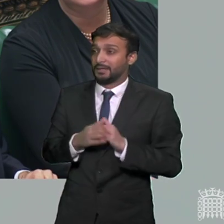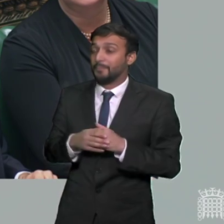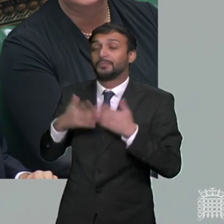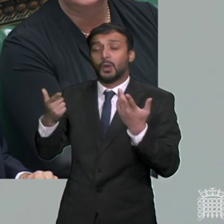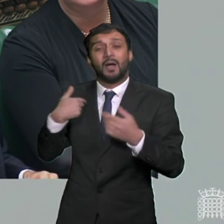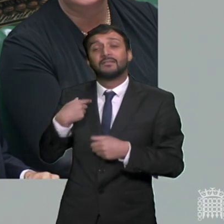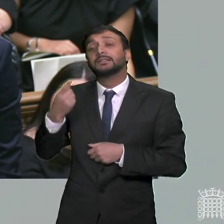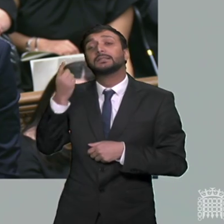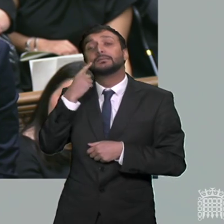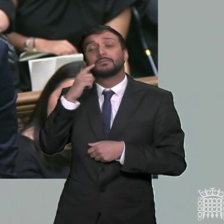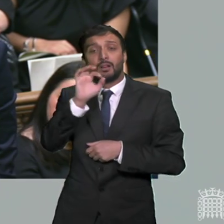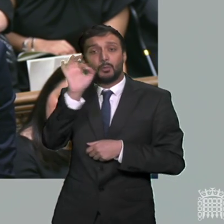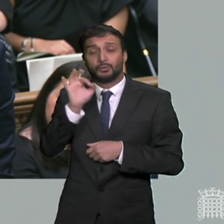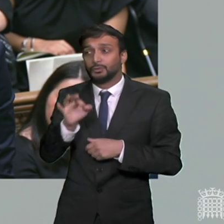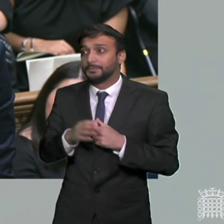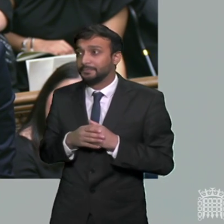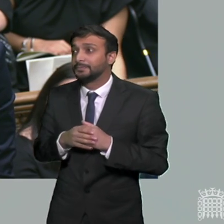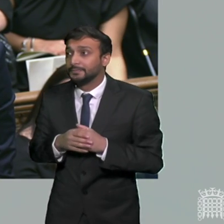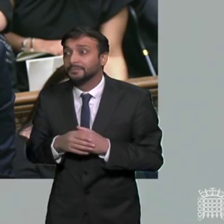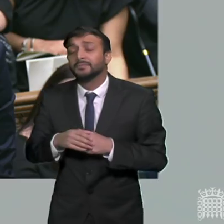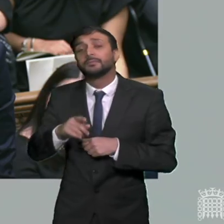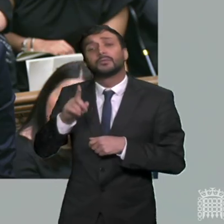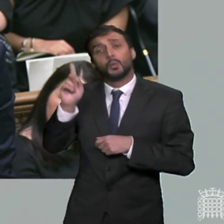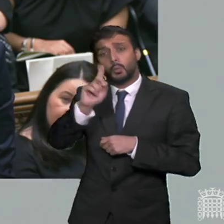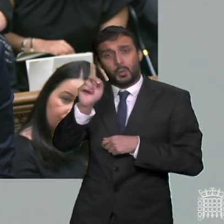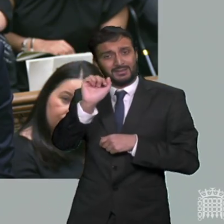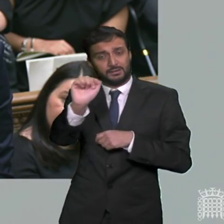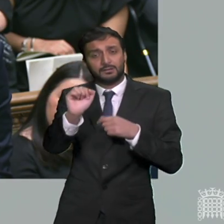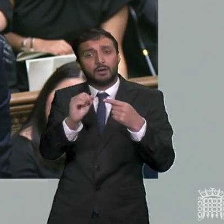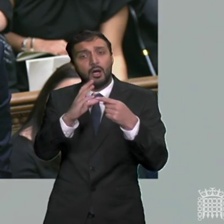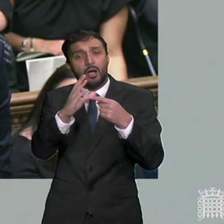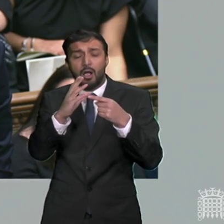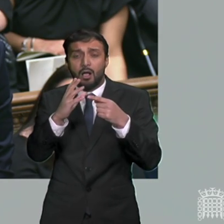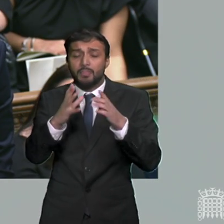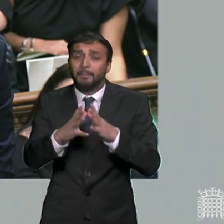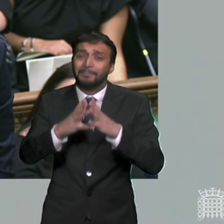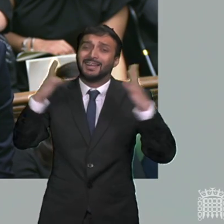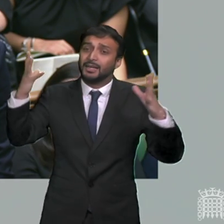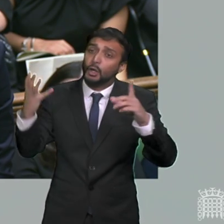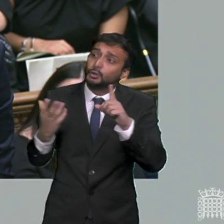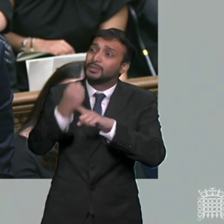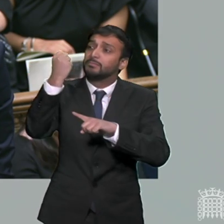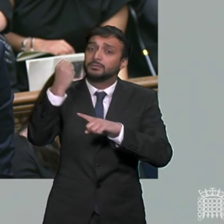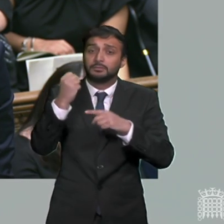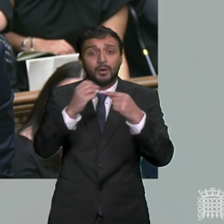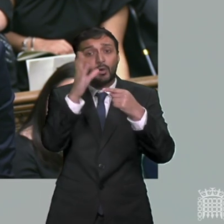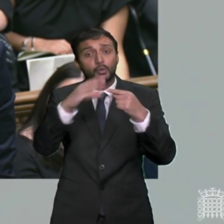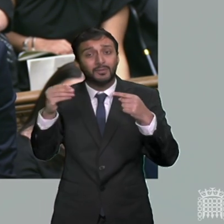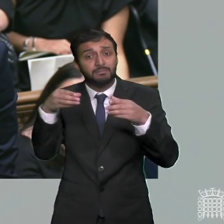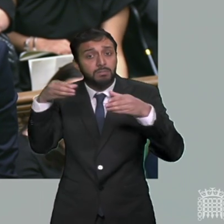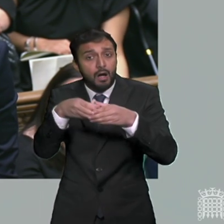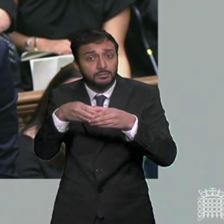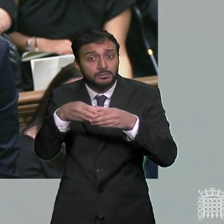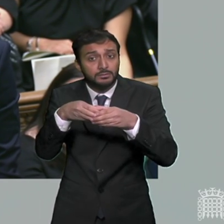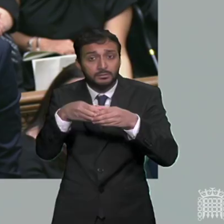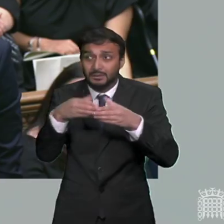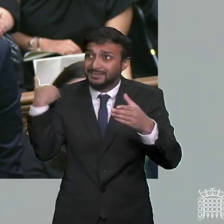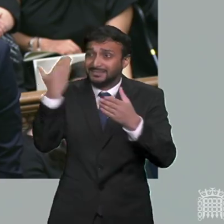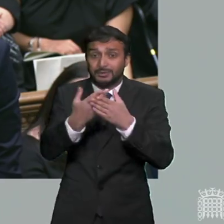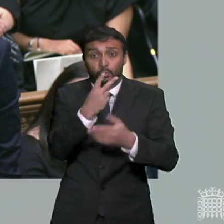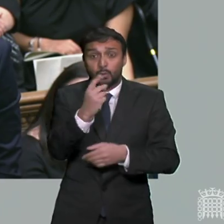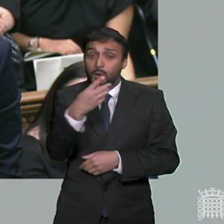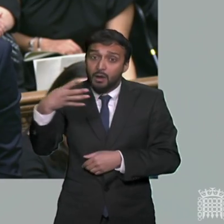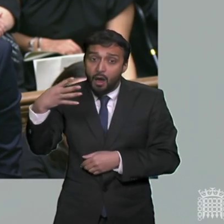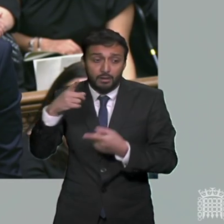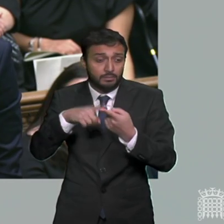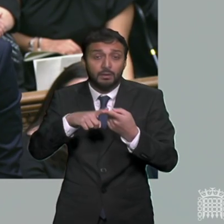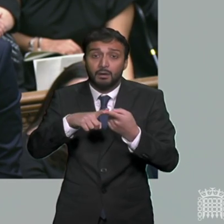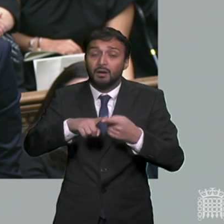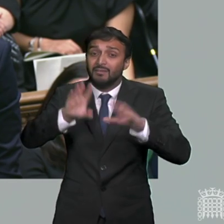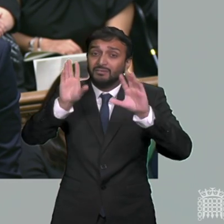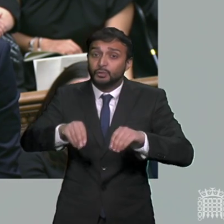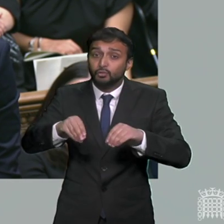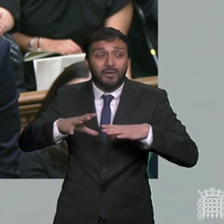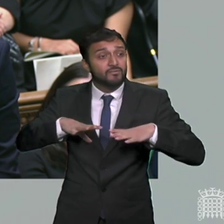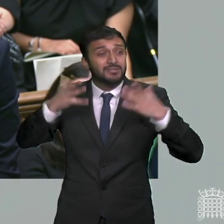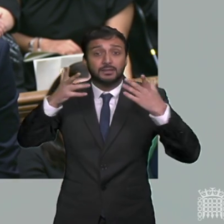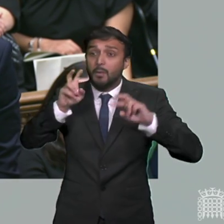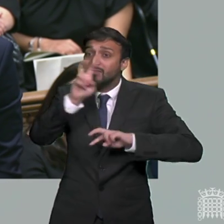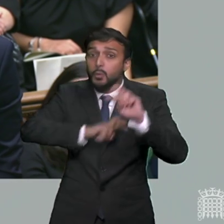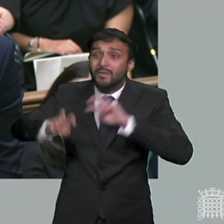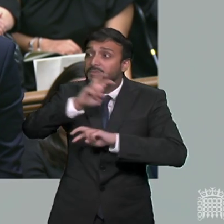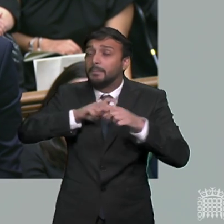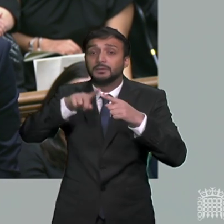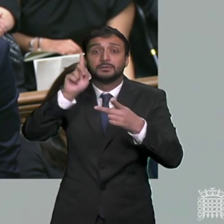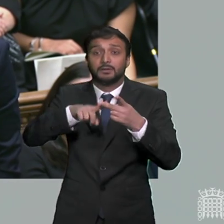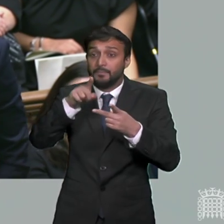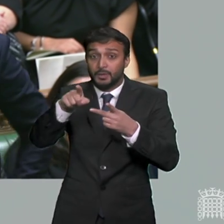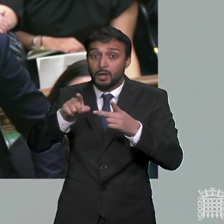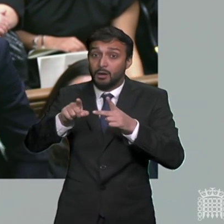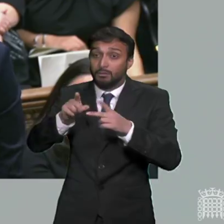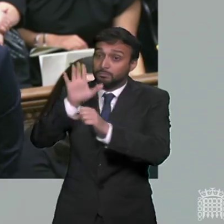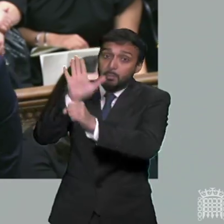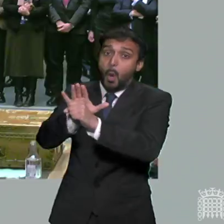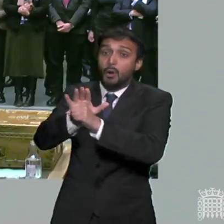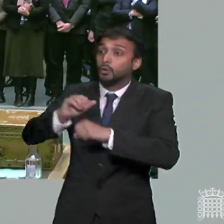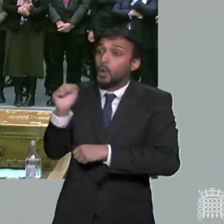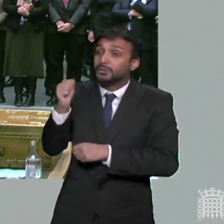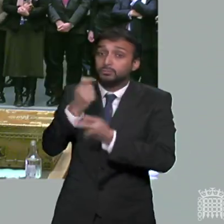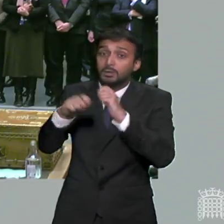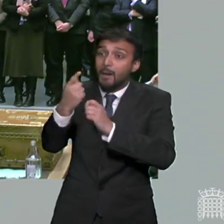What does he consider to be the greatest achievement of the Conservative party in Government since 2019: leaving the single market and customs union, ending freedom of movement, denying Scotland her democracy or getting the Labour party to agree with all the above?